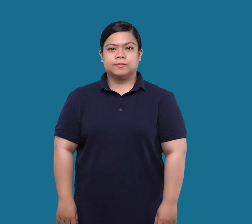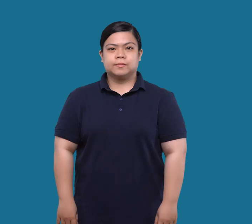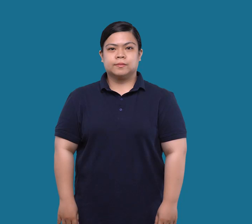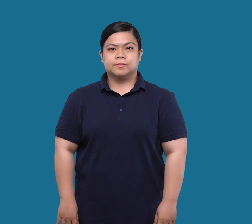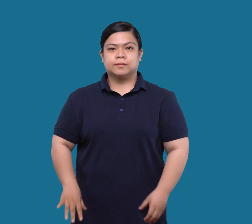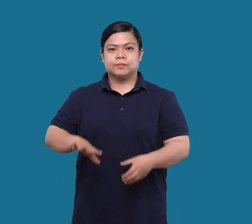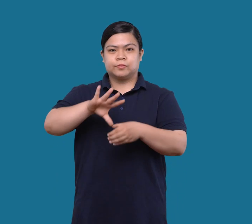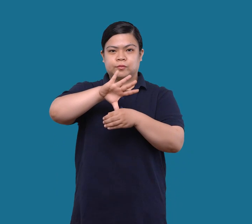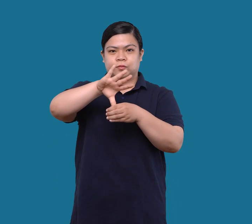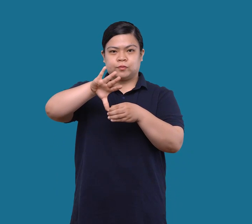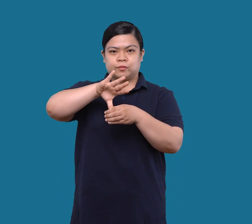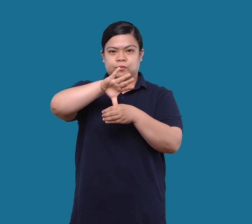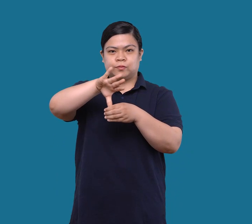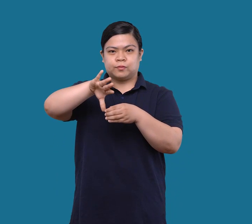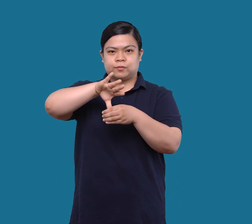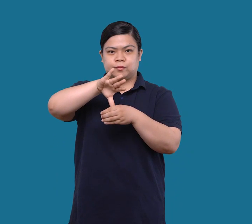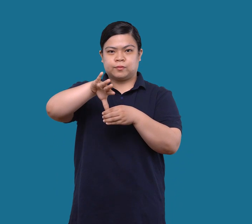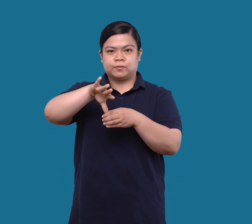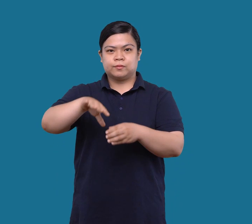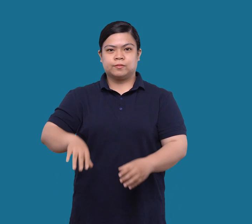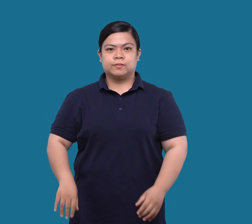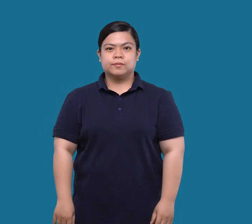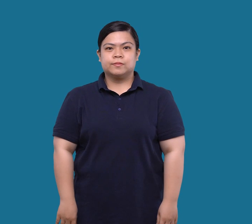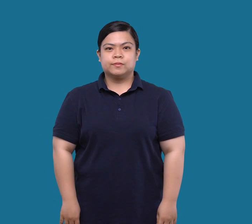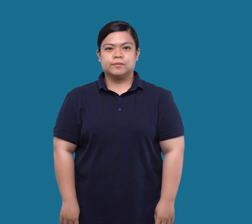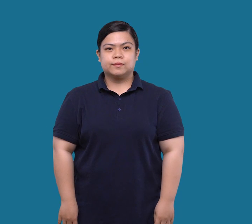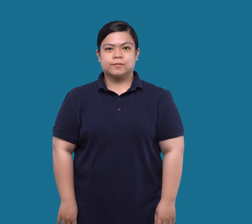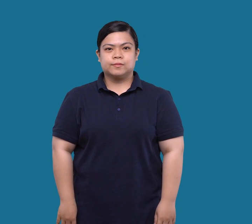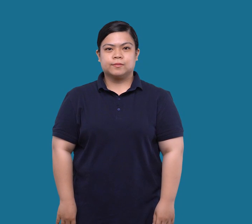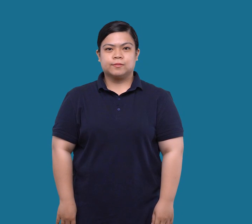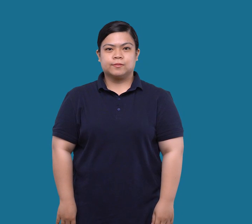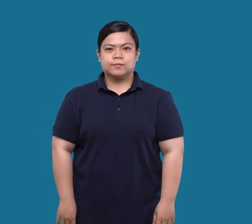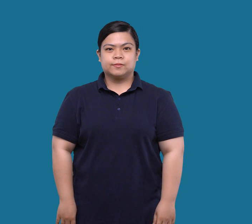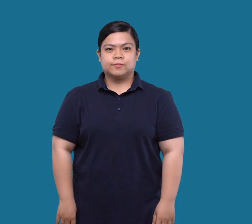trà sữa